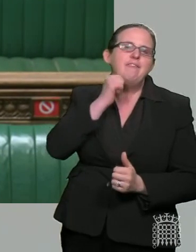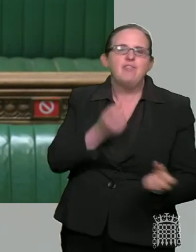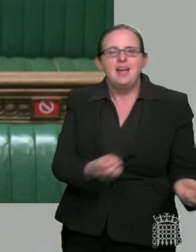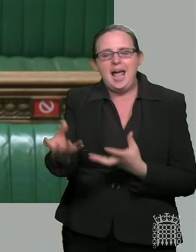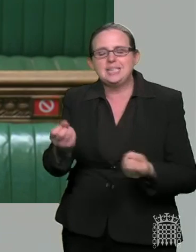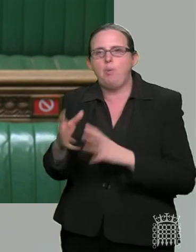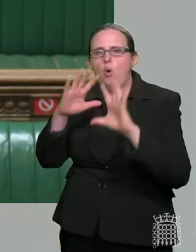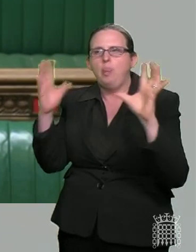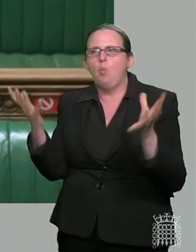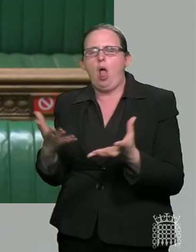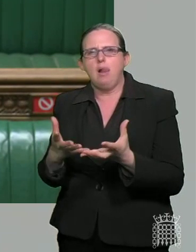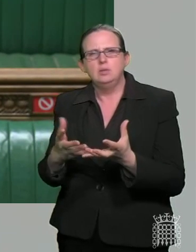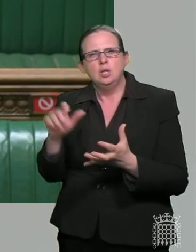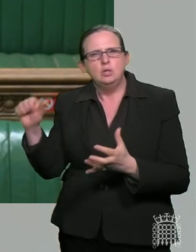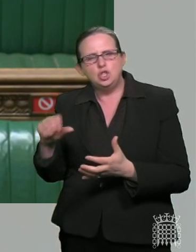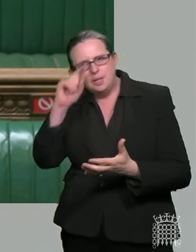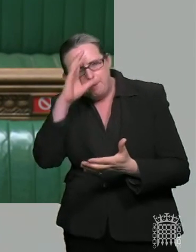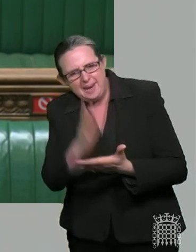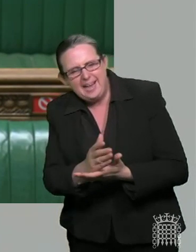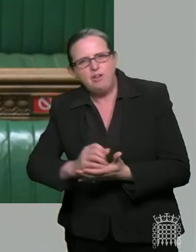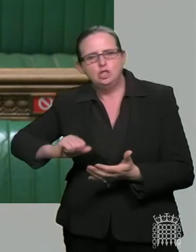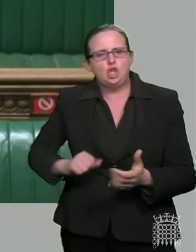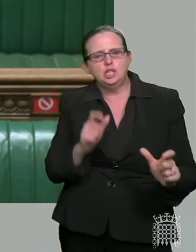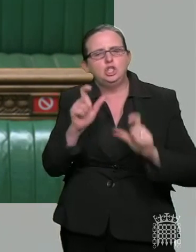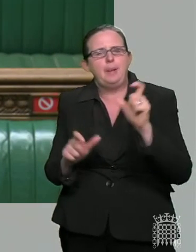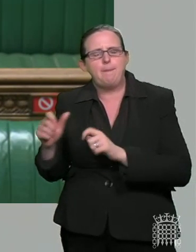Why does he not believe in what the people of Scotland can do?